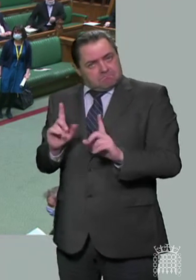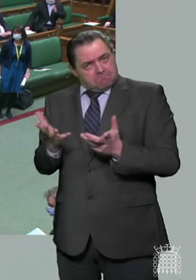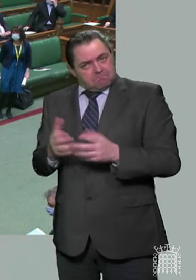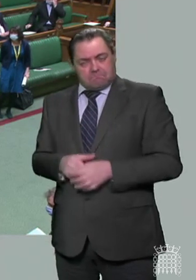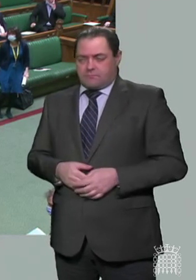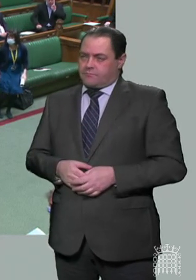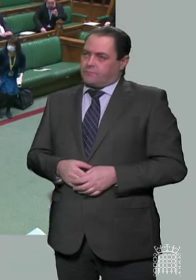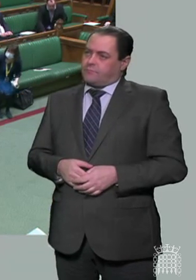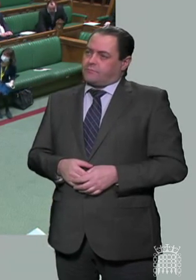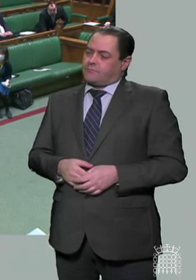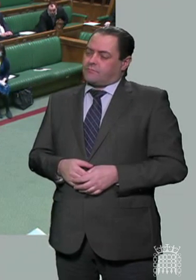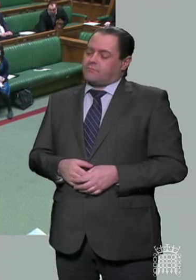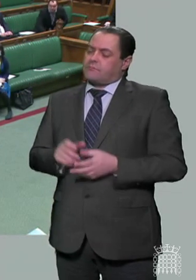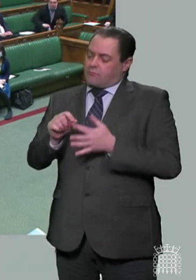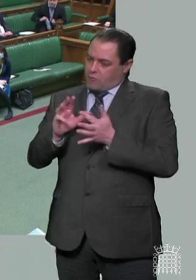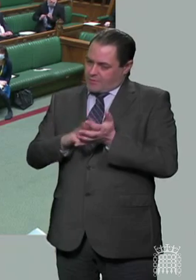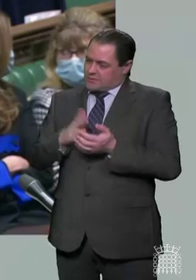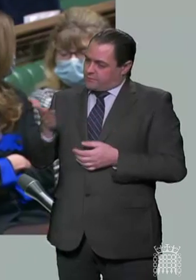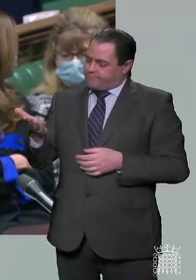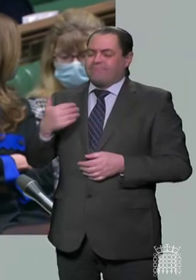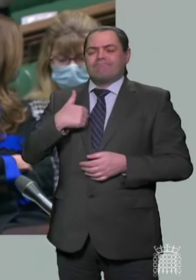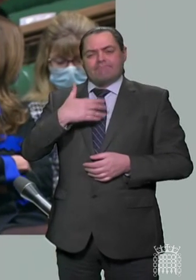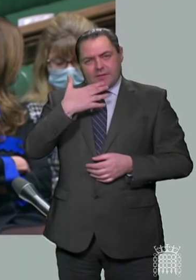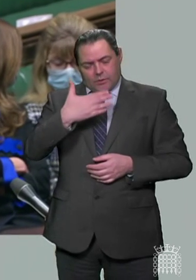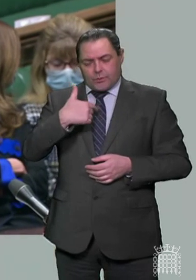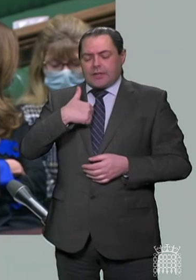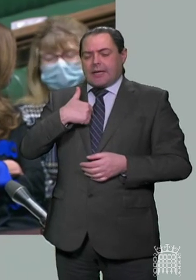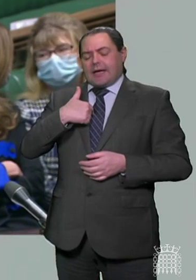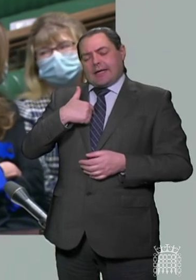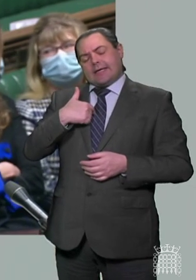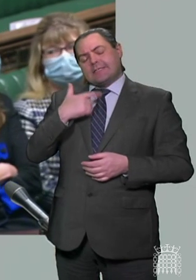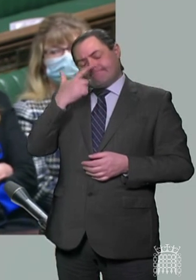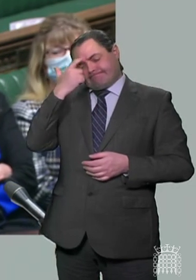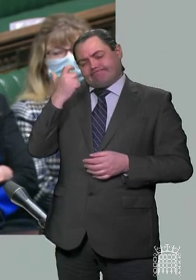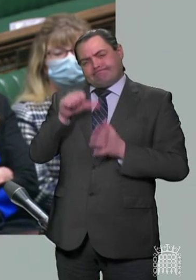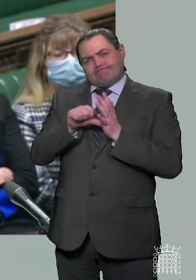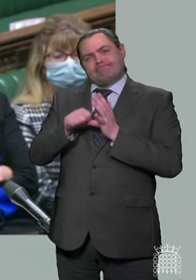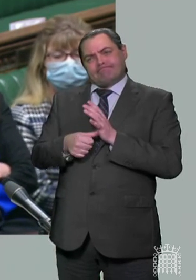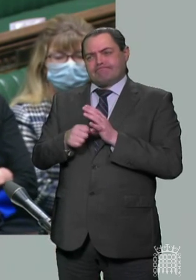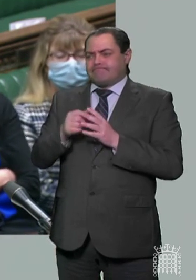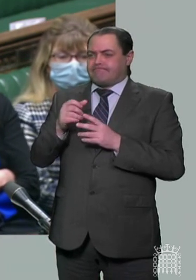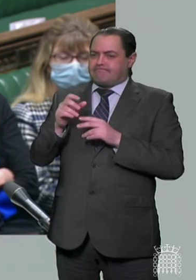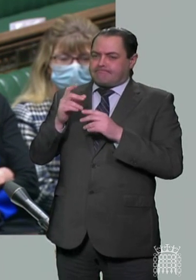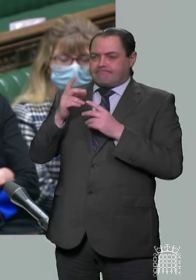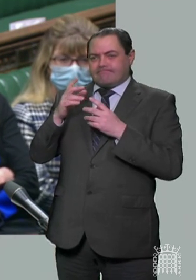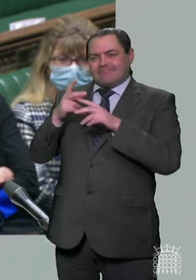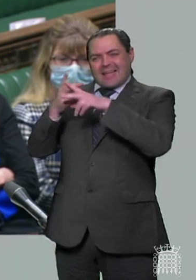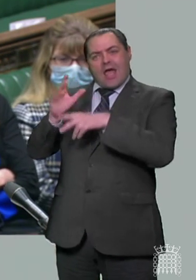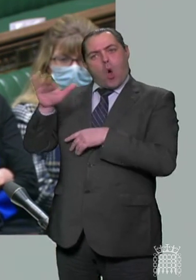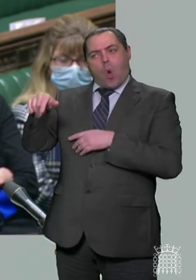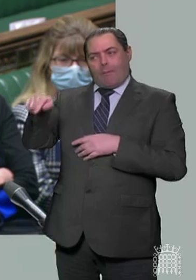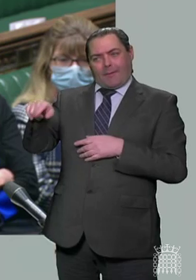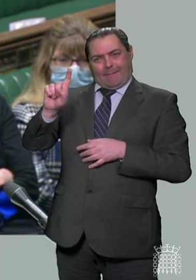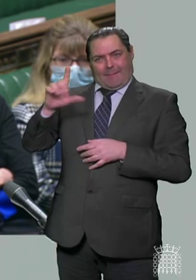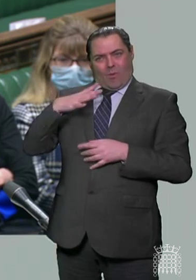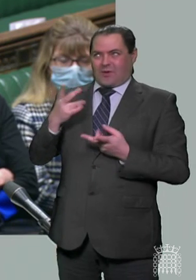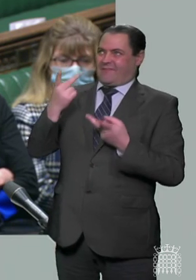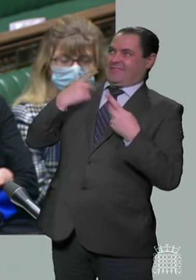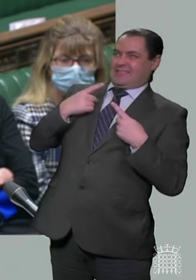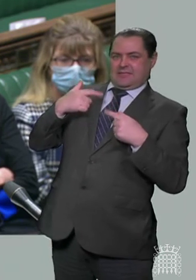I repeat my expression of sympathy for all those who need to visit people in care homes and for the loved ones in care homes who are desperate to be visited.